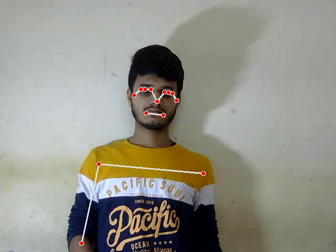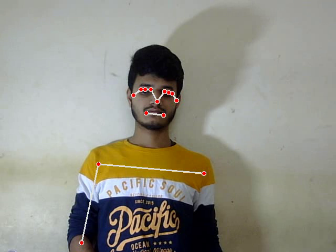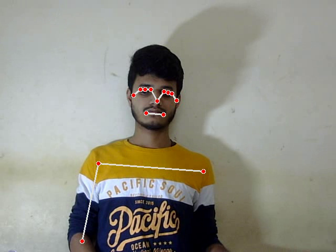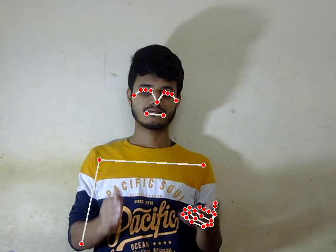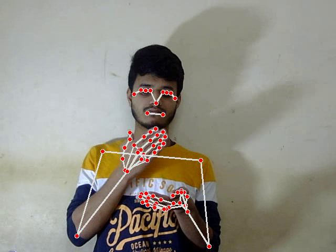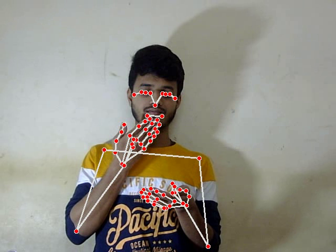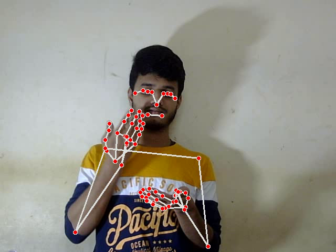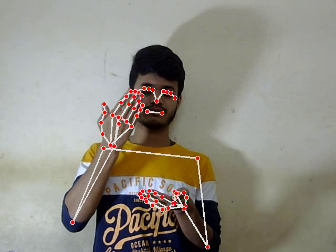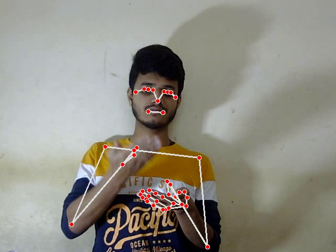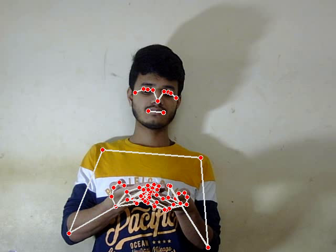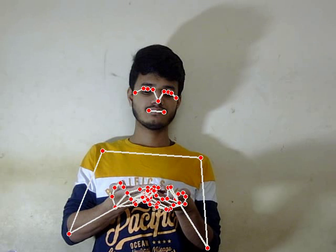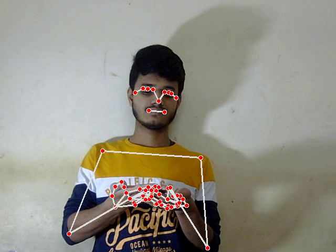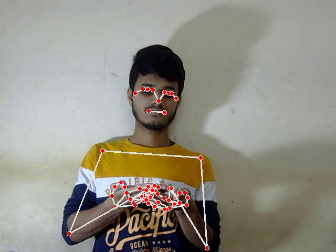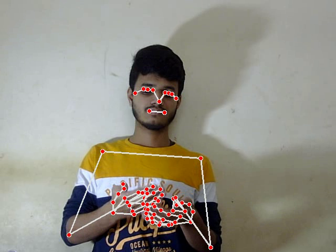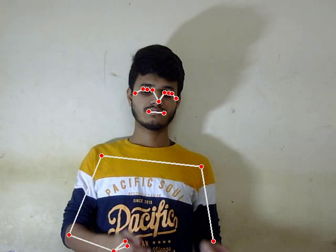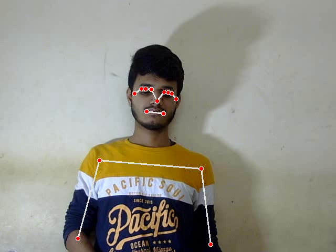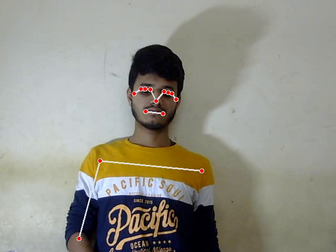good